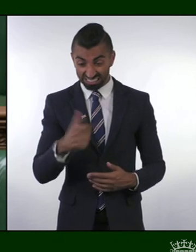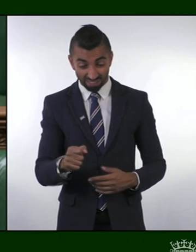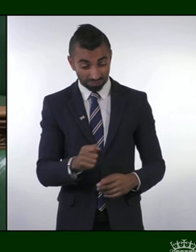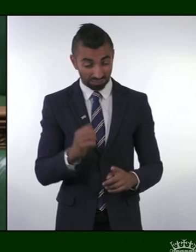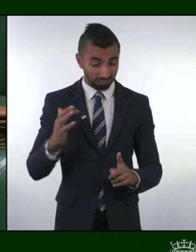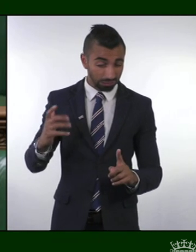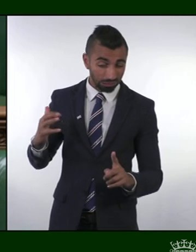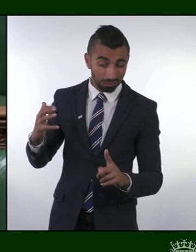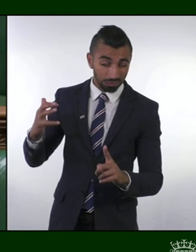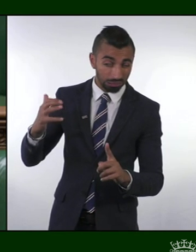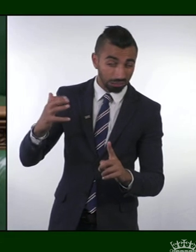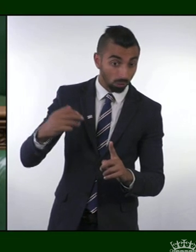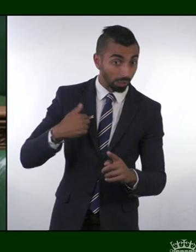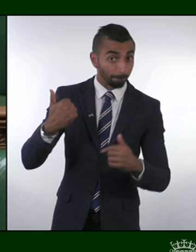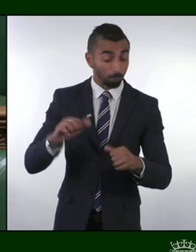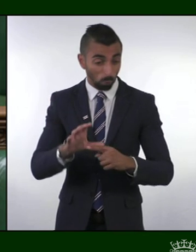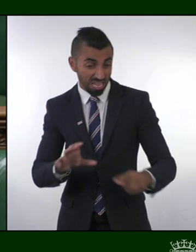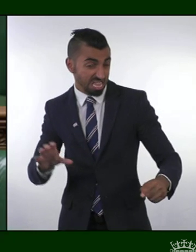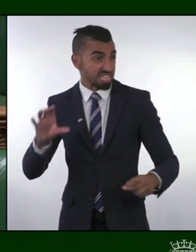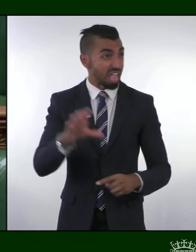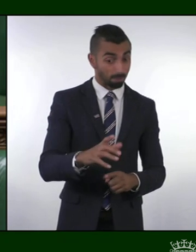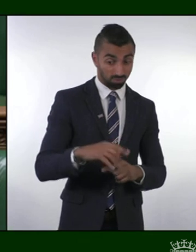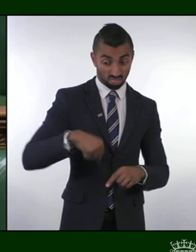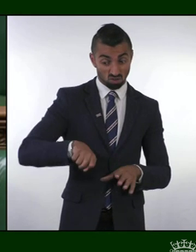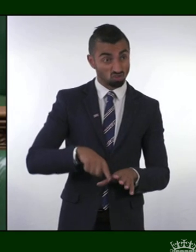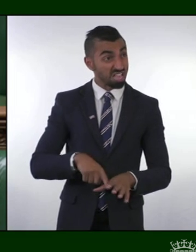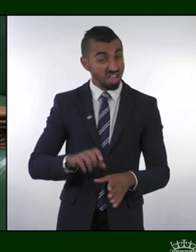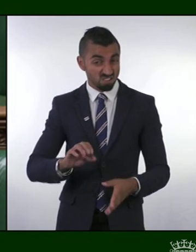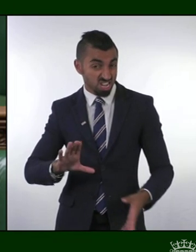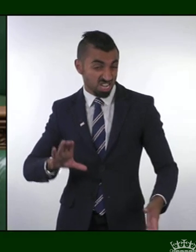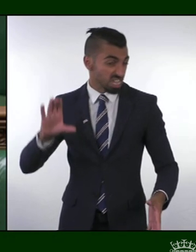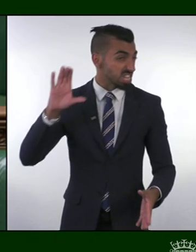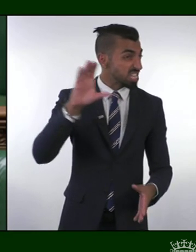The starting base level for our capital investment is already exceptionally high.